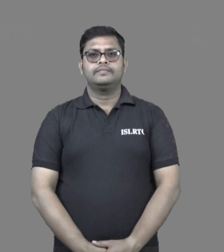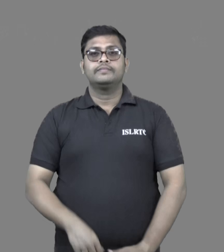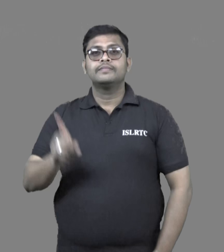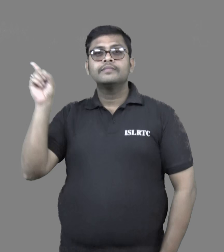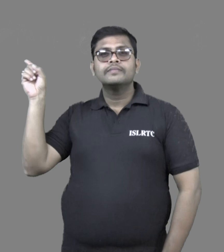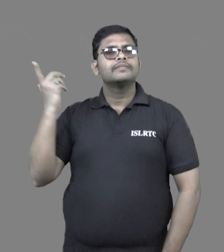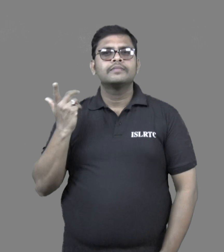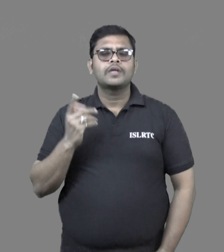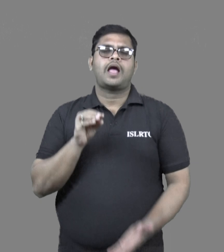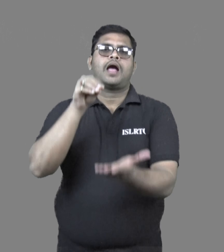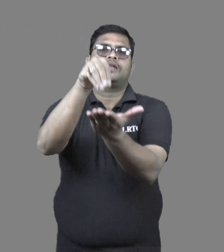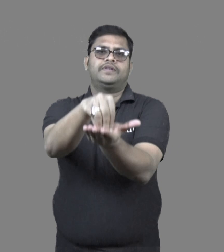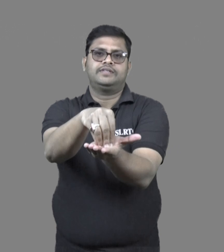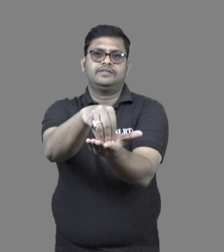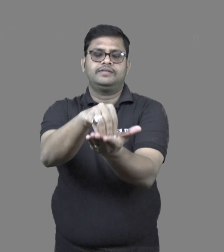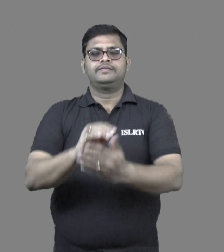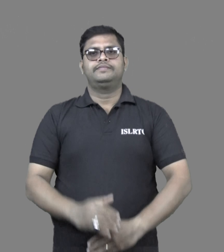Advance (Administrator)